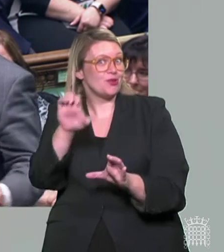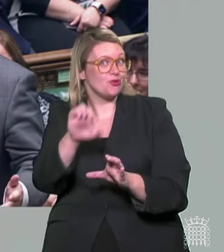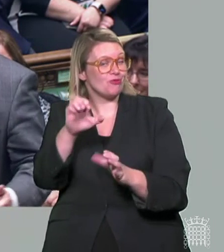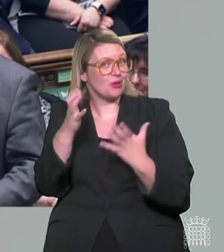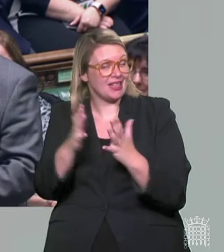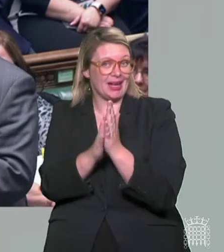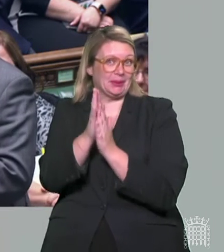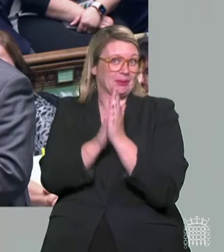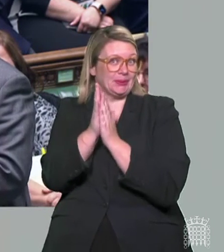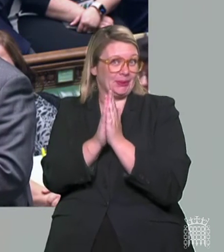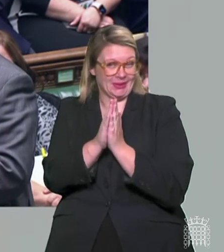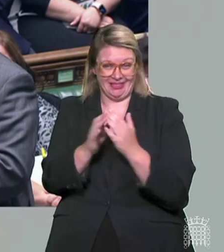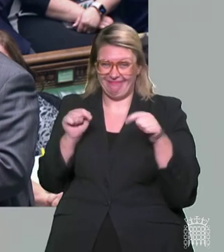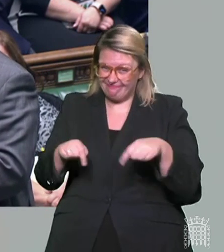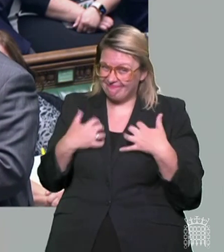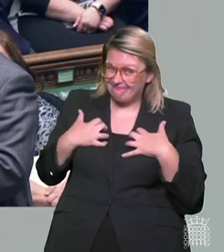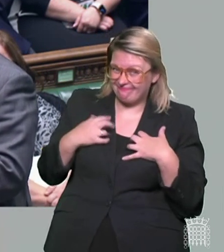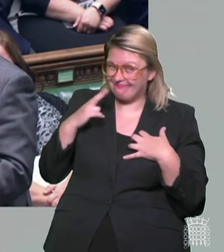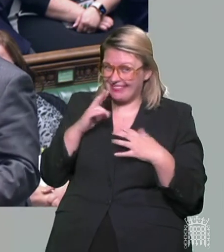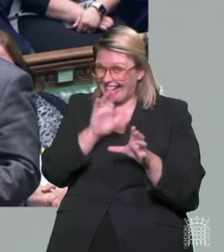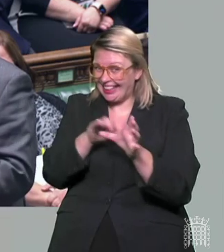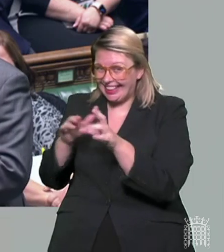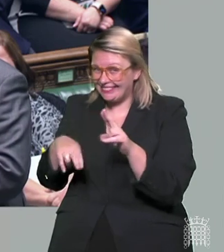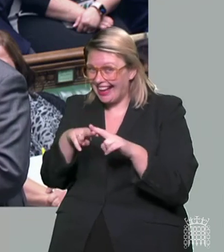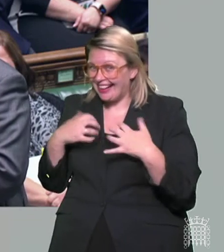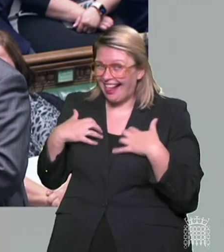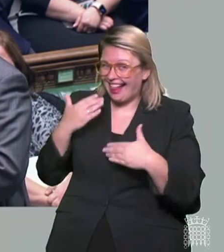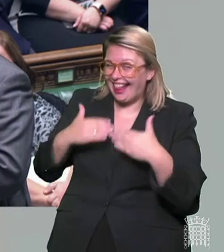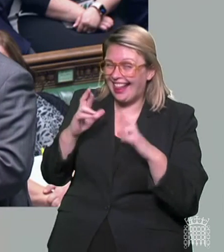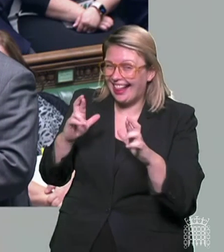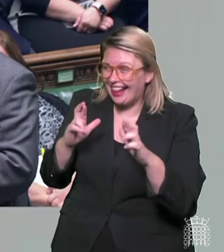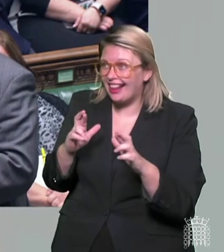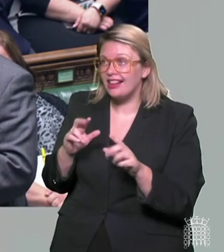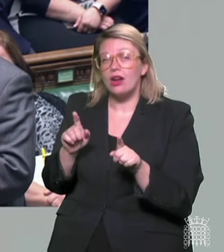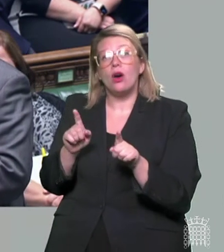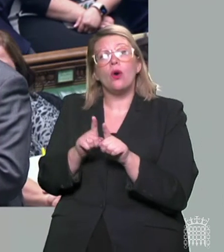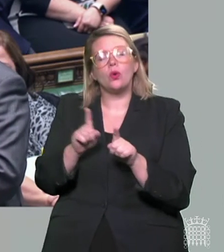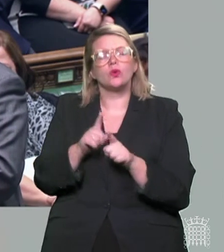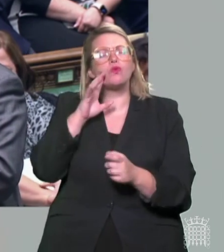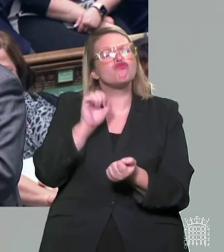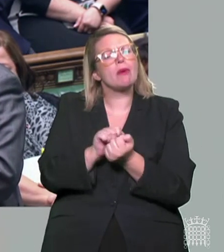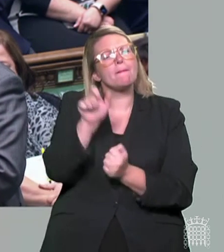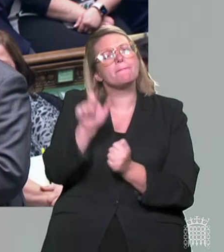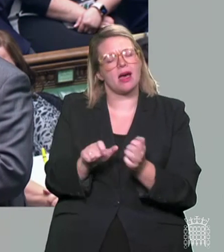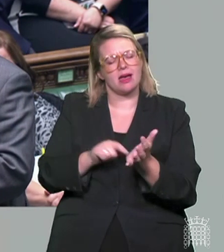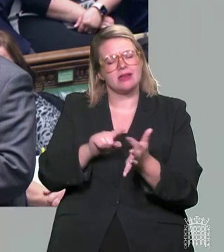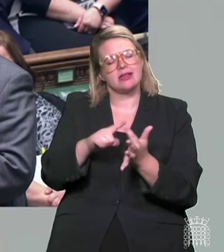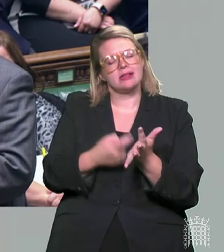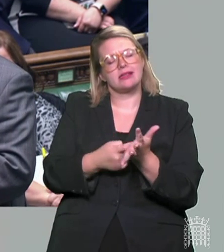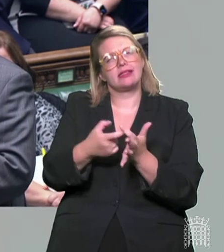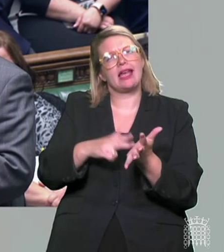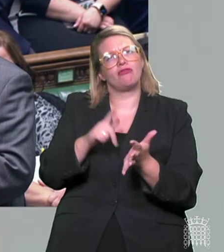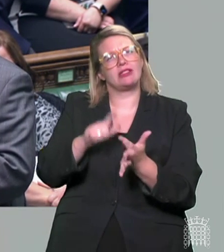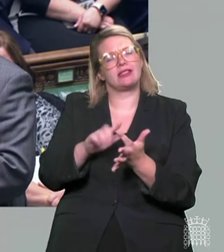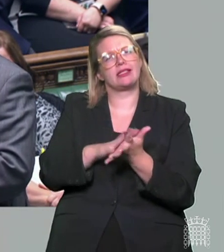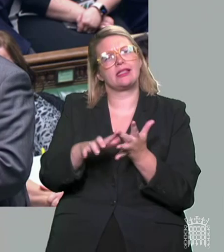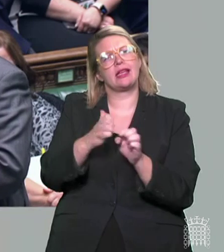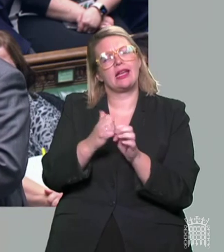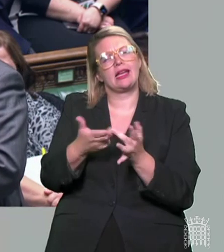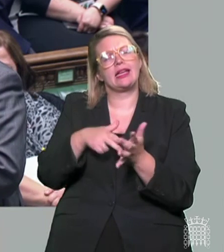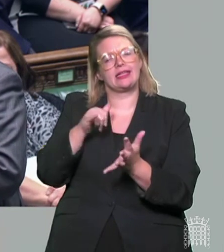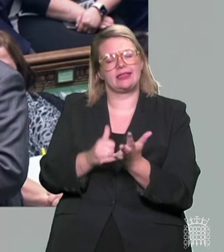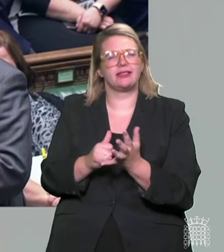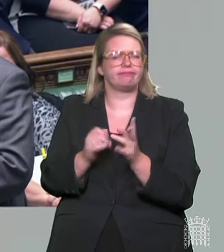There is nothing better than seeing your team in the final. We commemorate the passing of Terrence Higgins 40 years ago, and of all those who have died from AIDS since then.